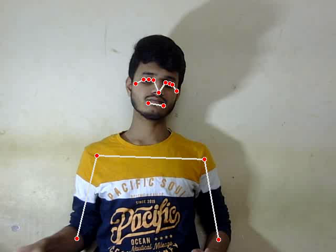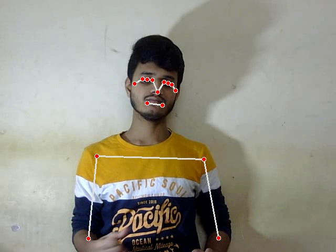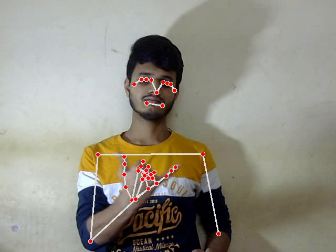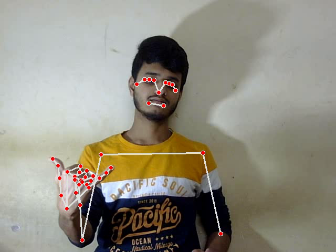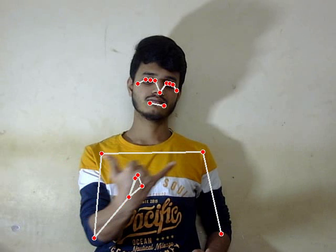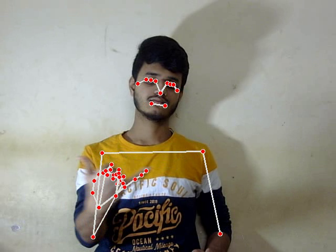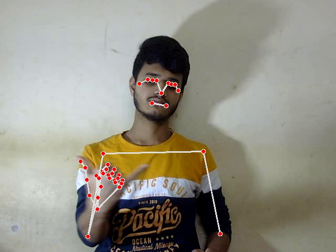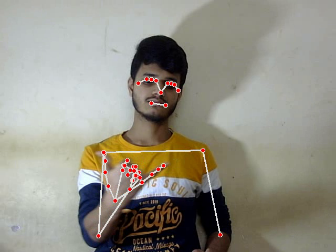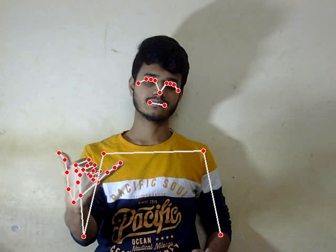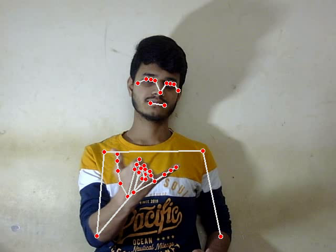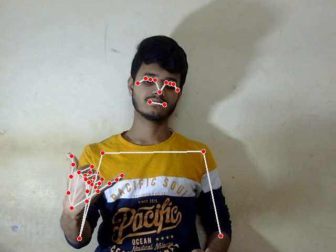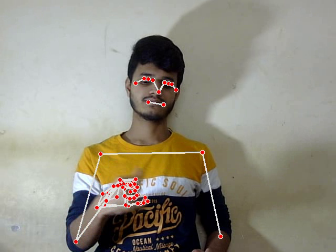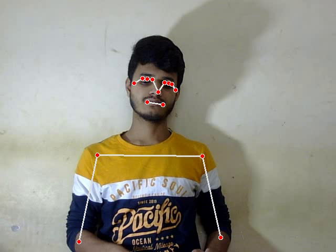same